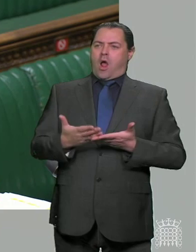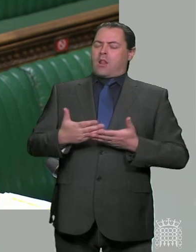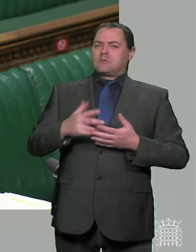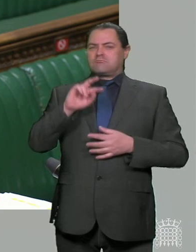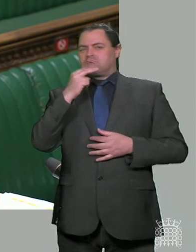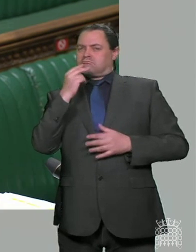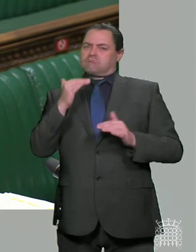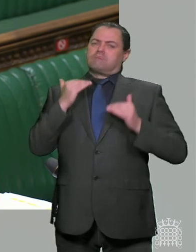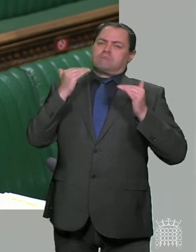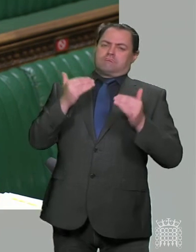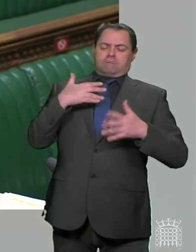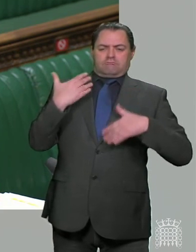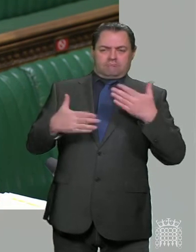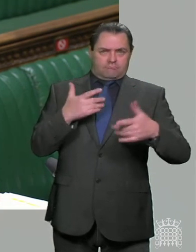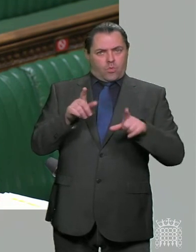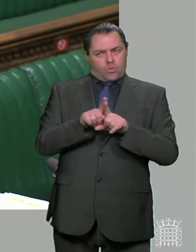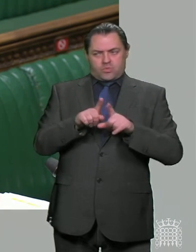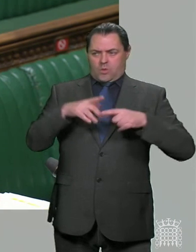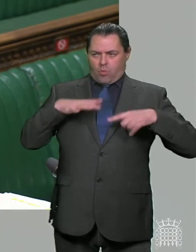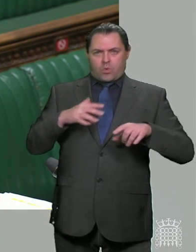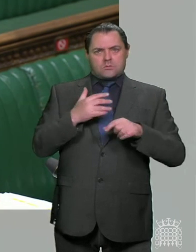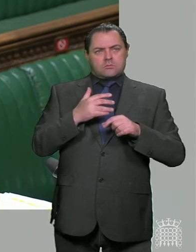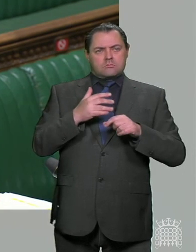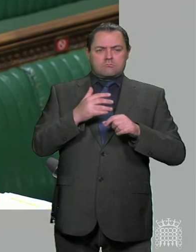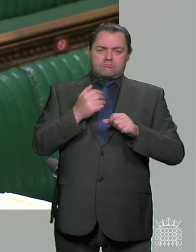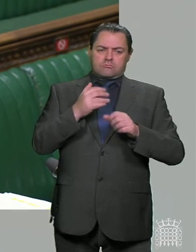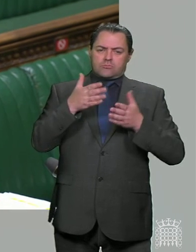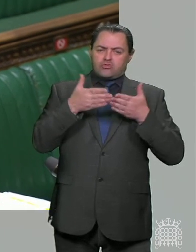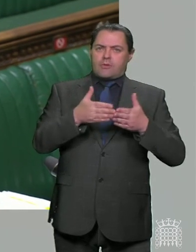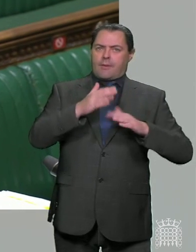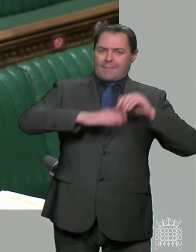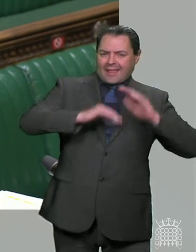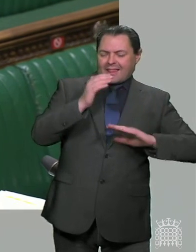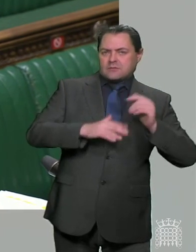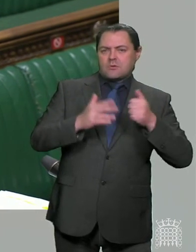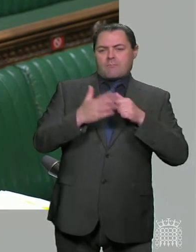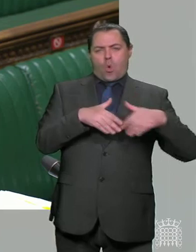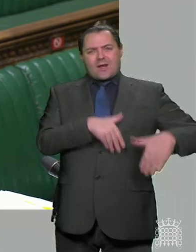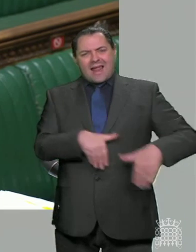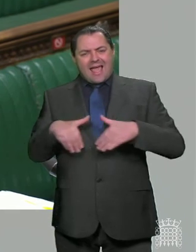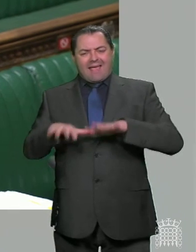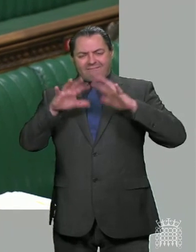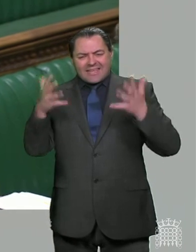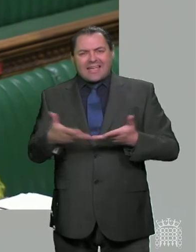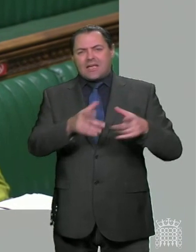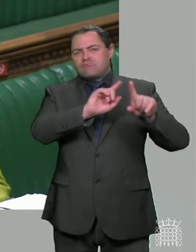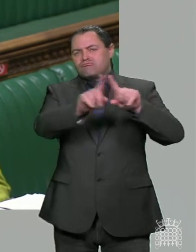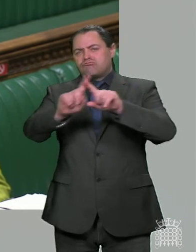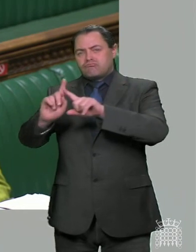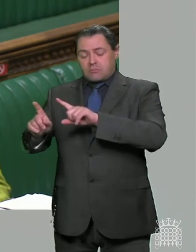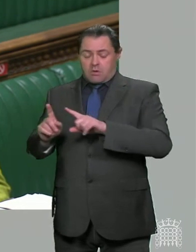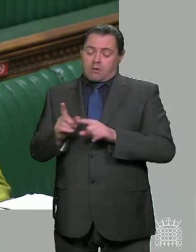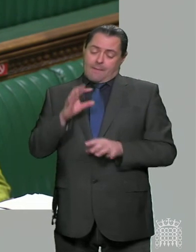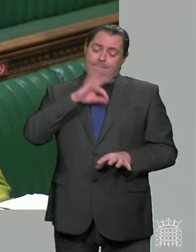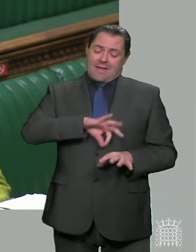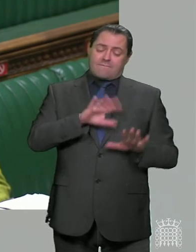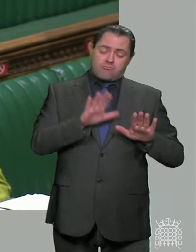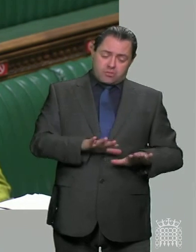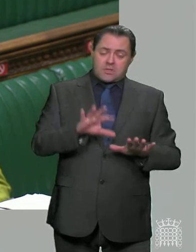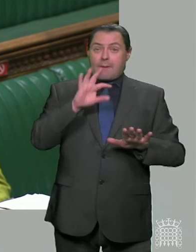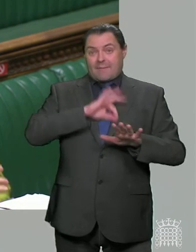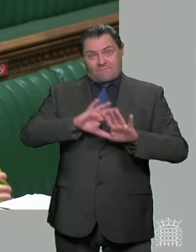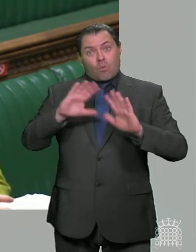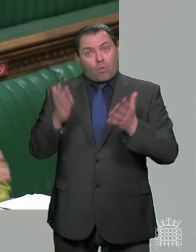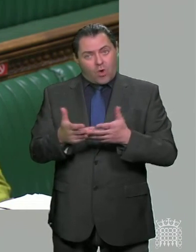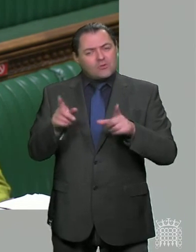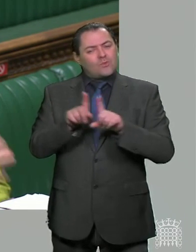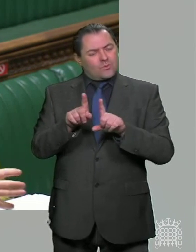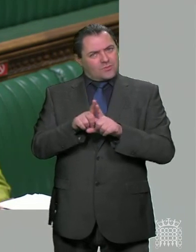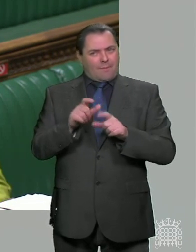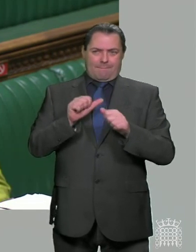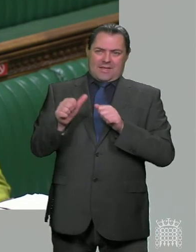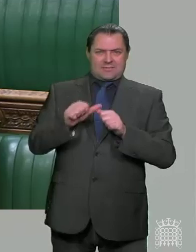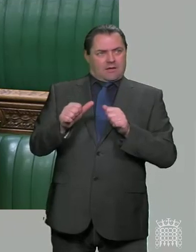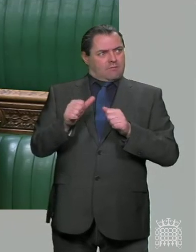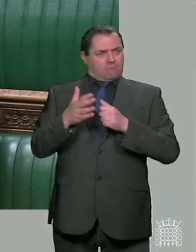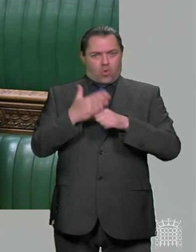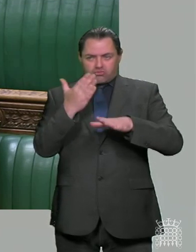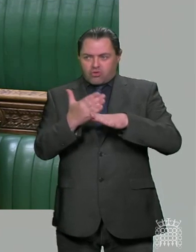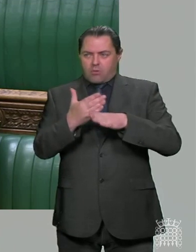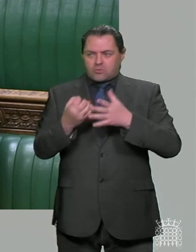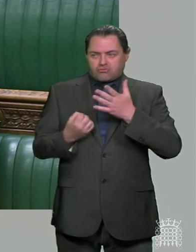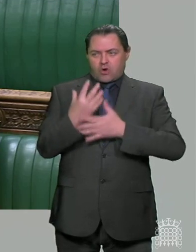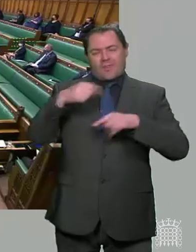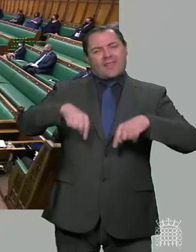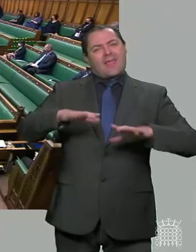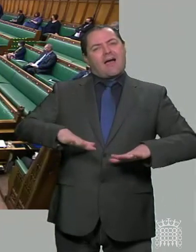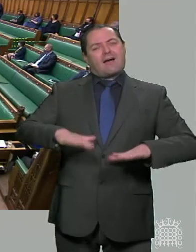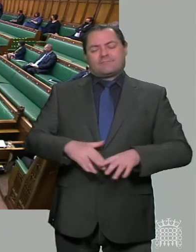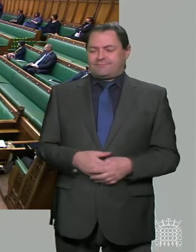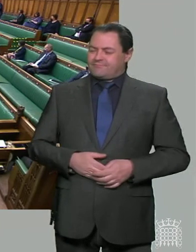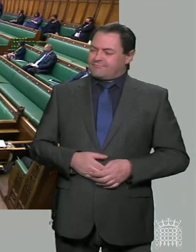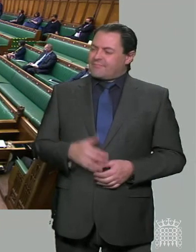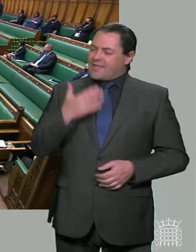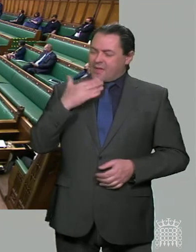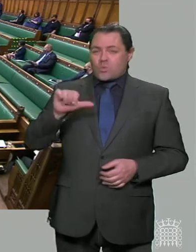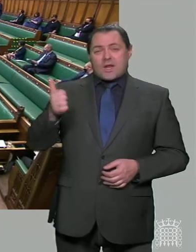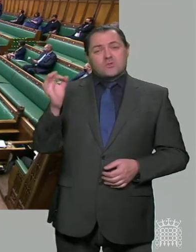and our determination to expand shipbuilding and expand our naval presence, which is good not only for the UK and for the world, but good for jobs and growth around the country.